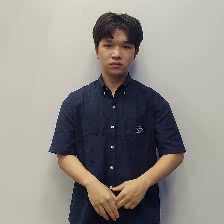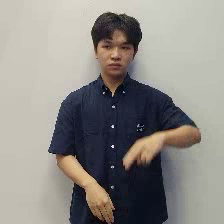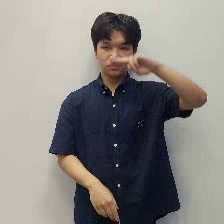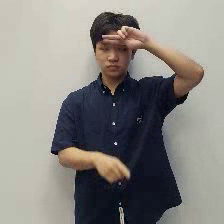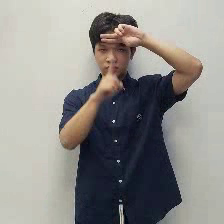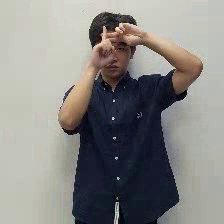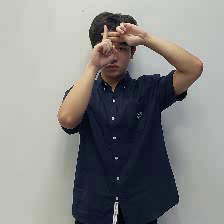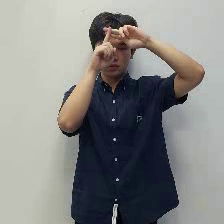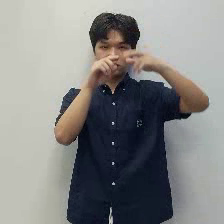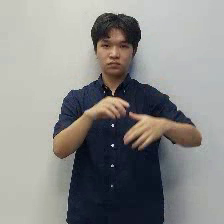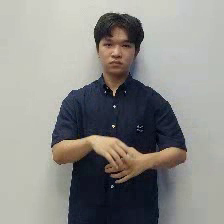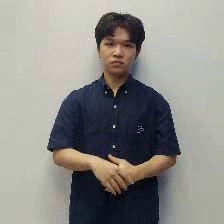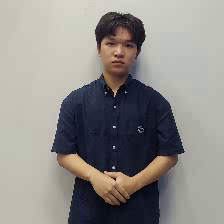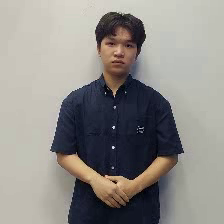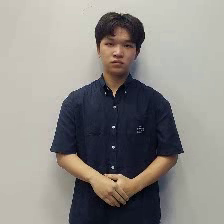Bệnh viện